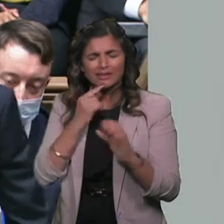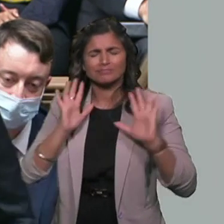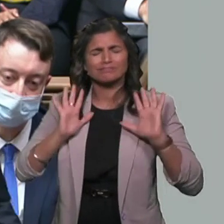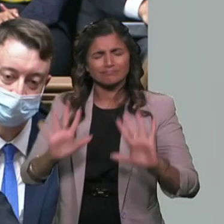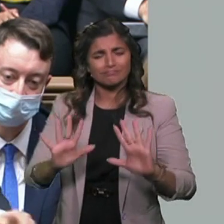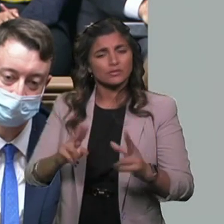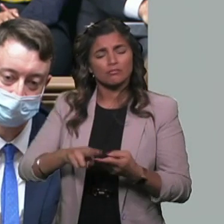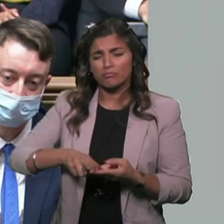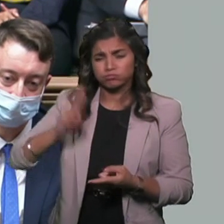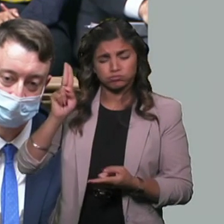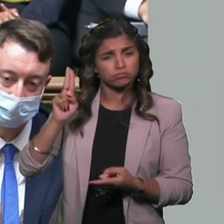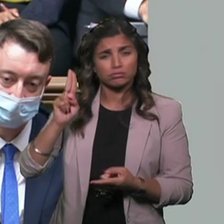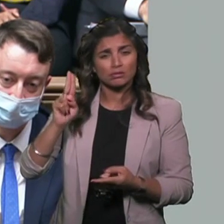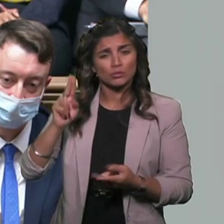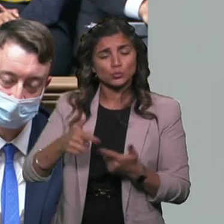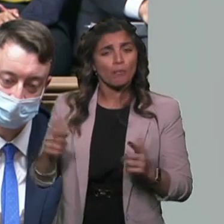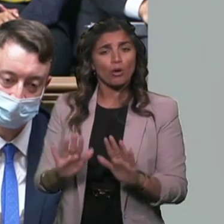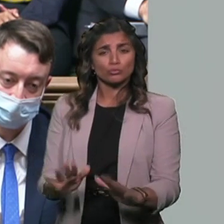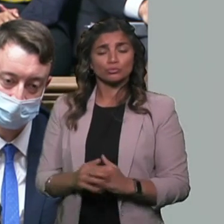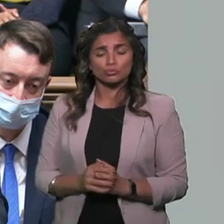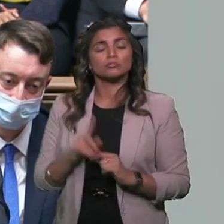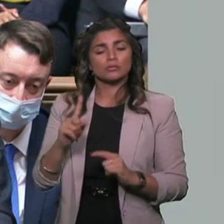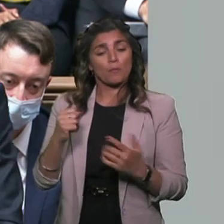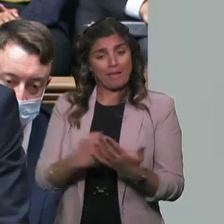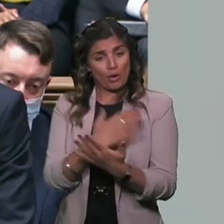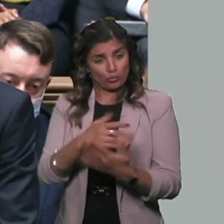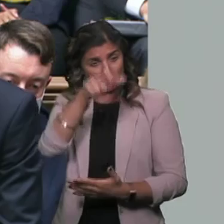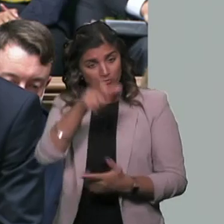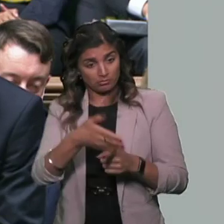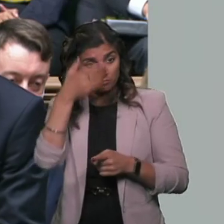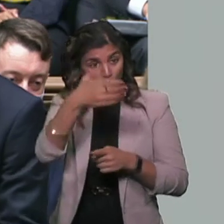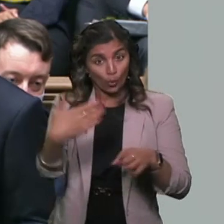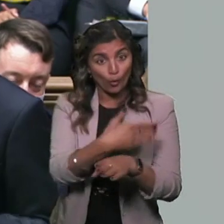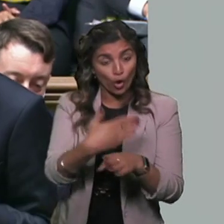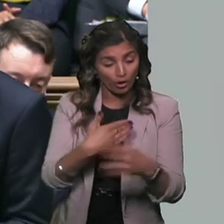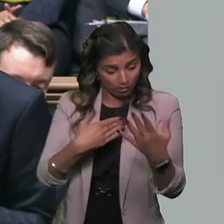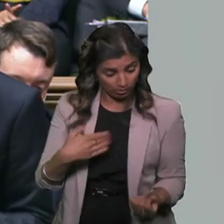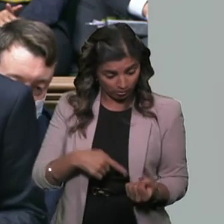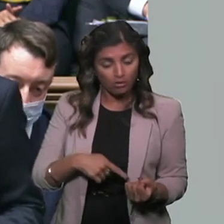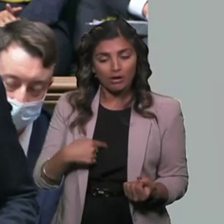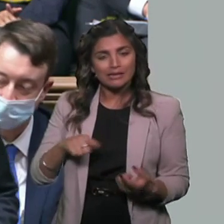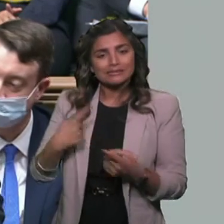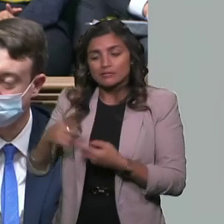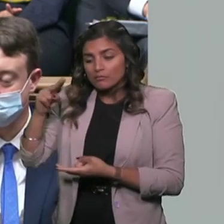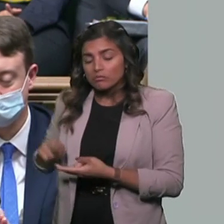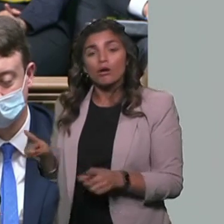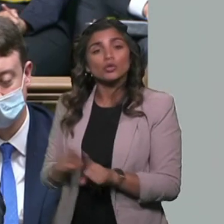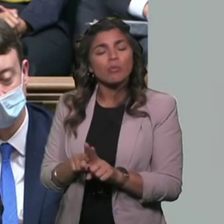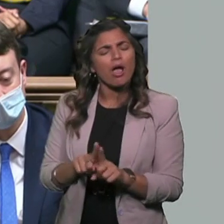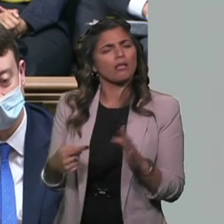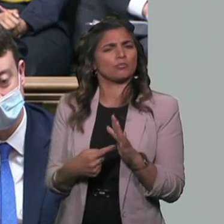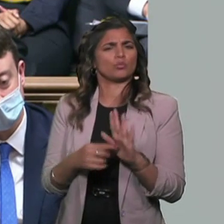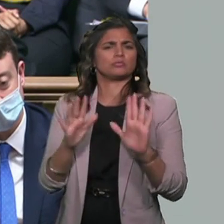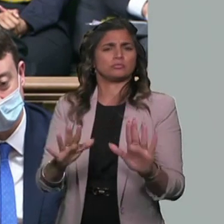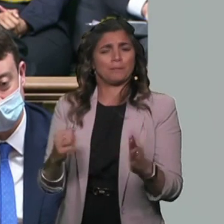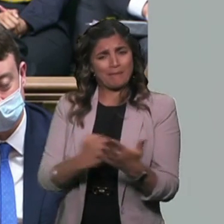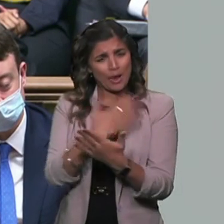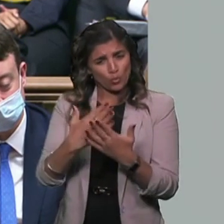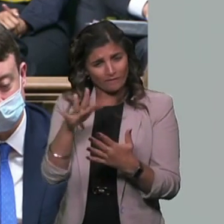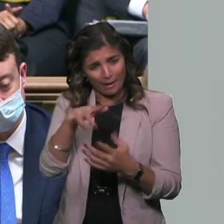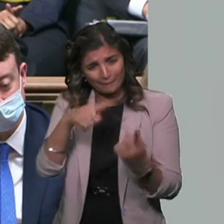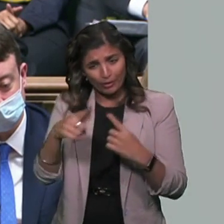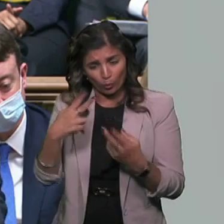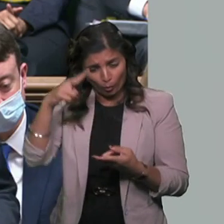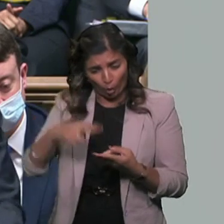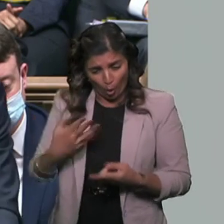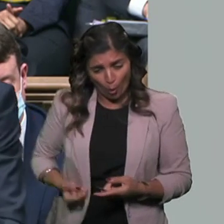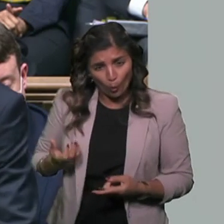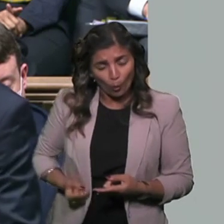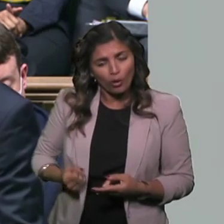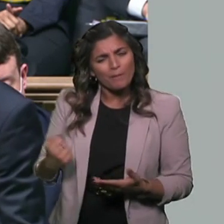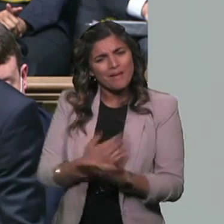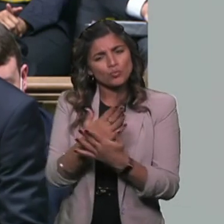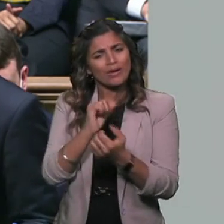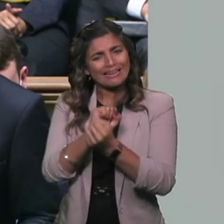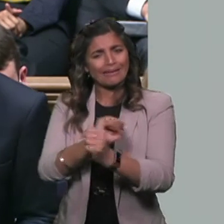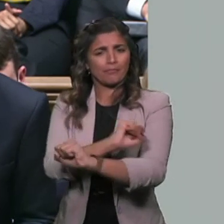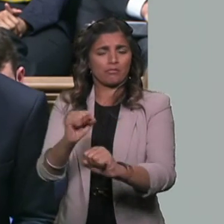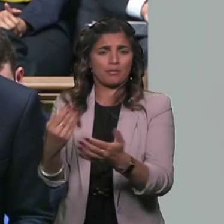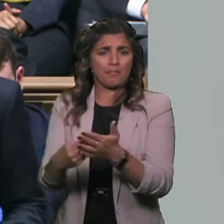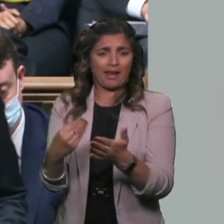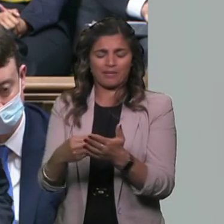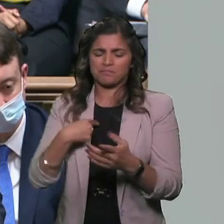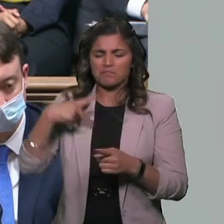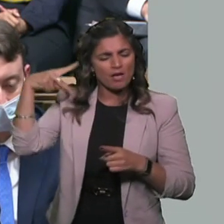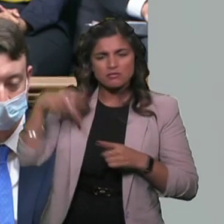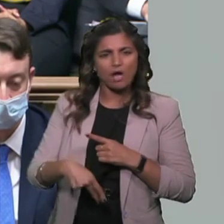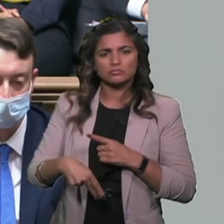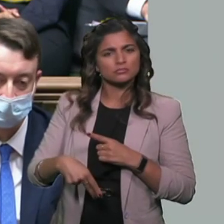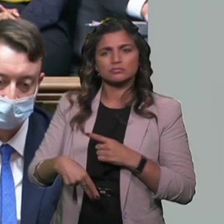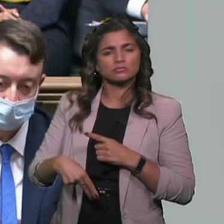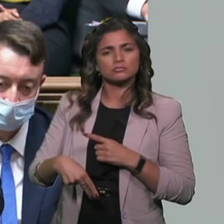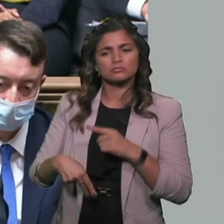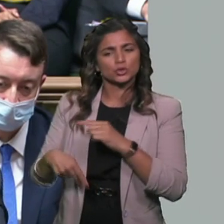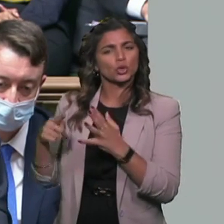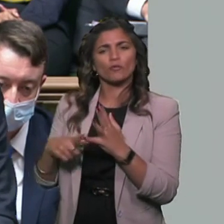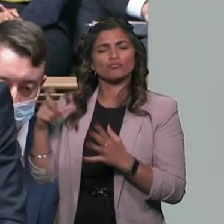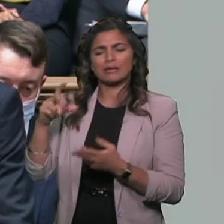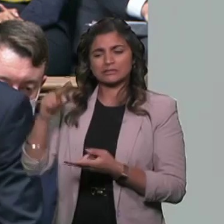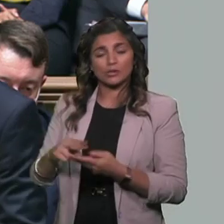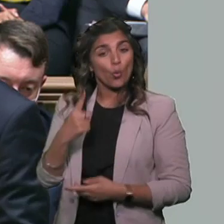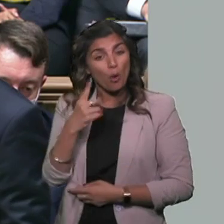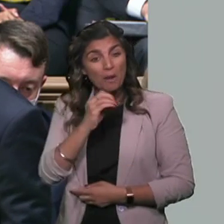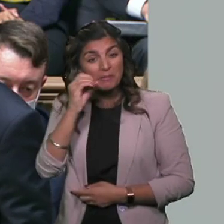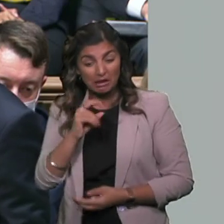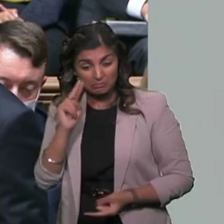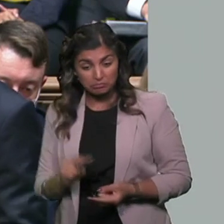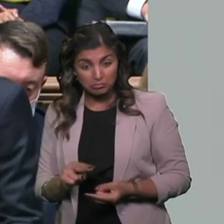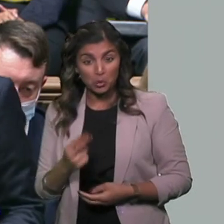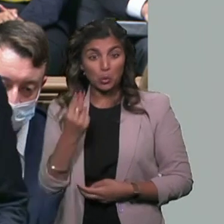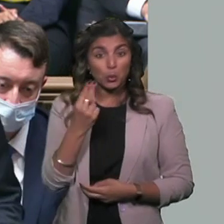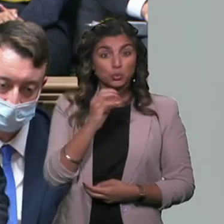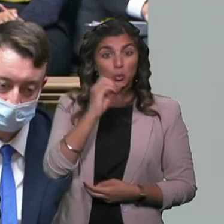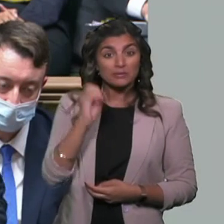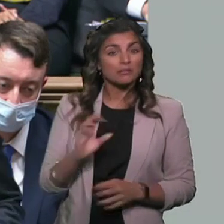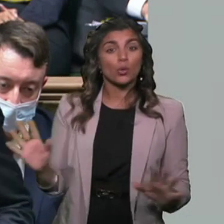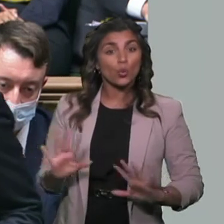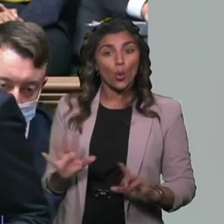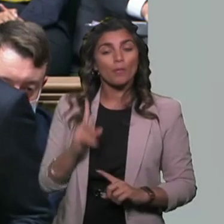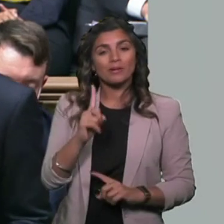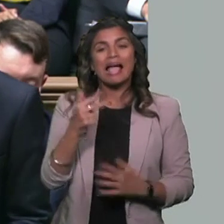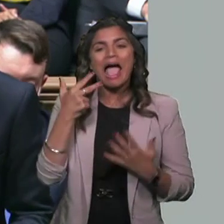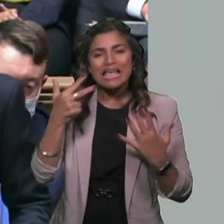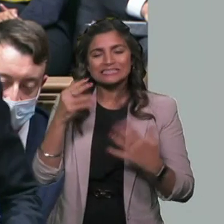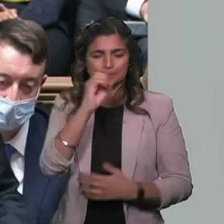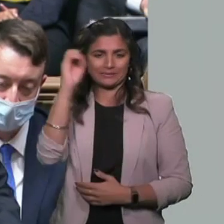So, to make sure work pays and help some of the lowest-income families in our country to keep more of their hard-earned money, I have decided to cut this rate, not by 1%, not by 2%, but by 8%.